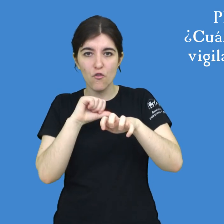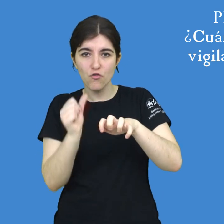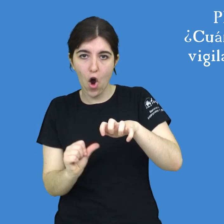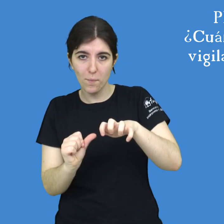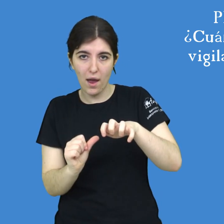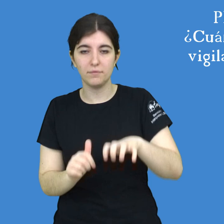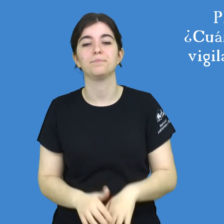forma